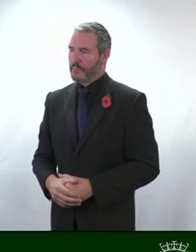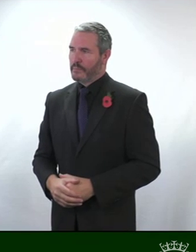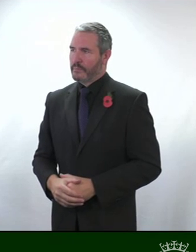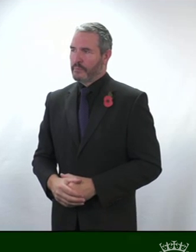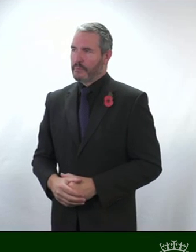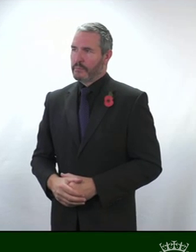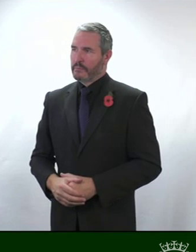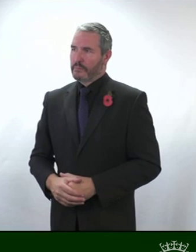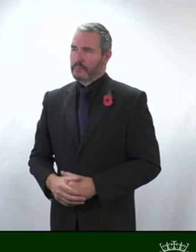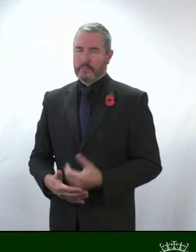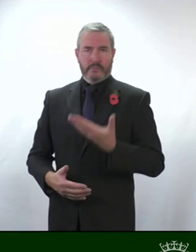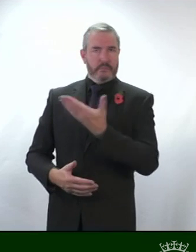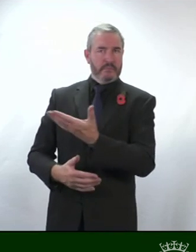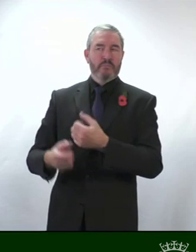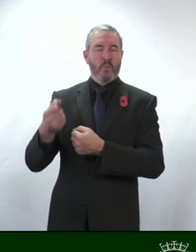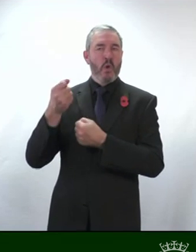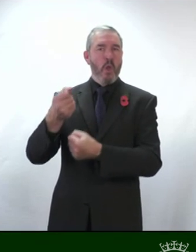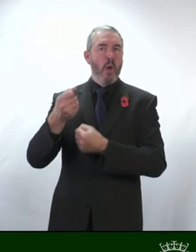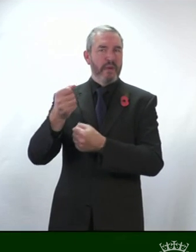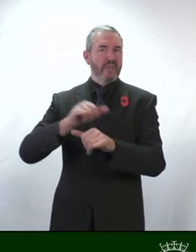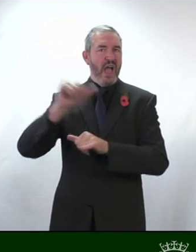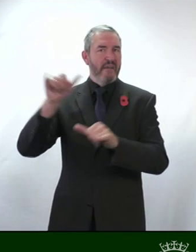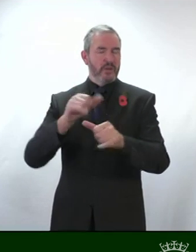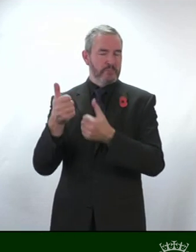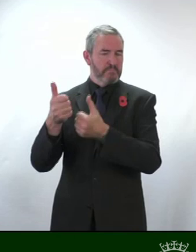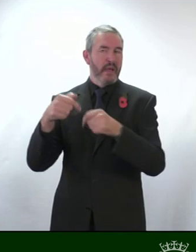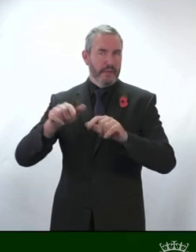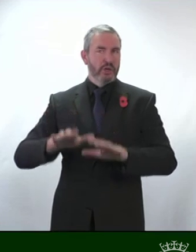I thank my hon. Friend. He is right to lobby for the aviation industry.